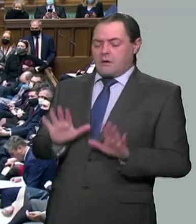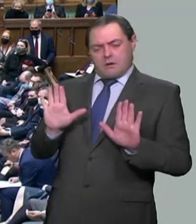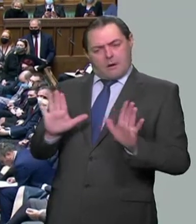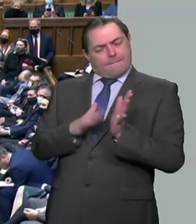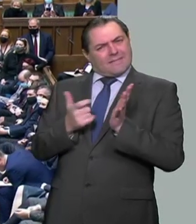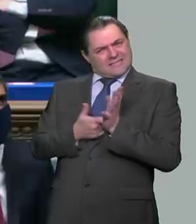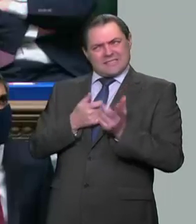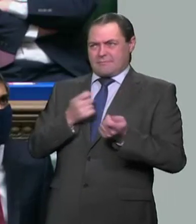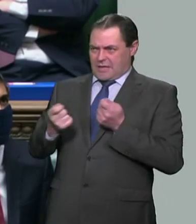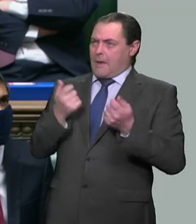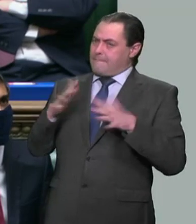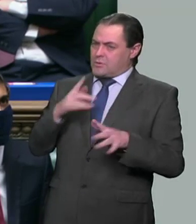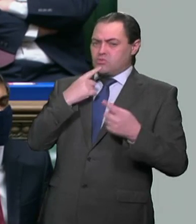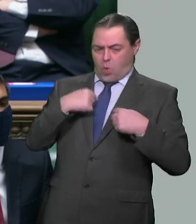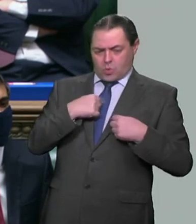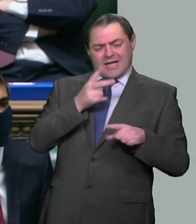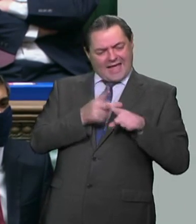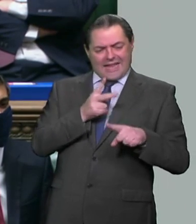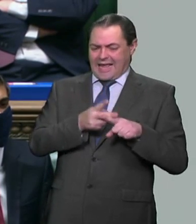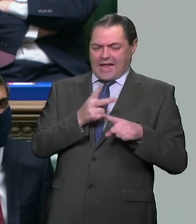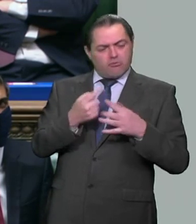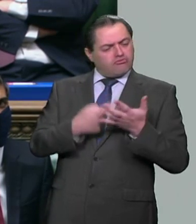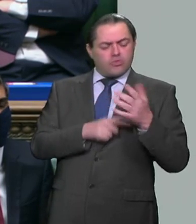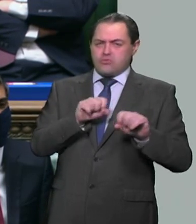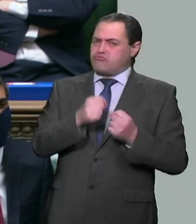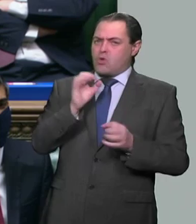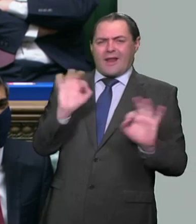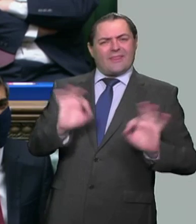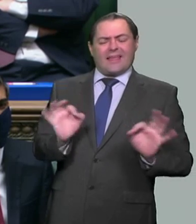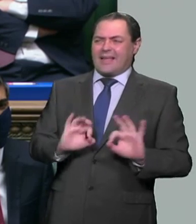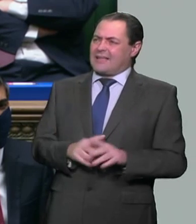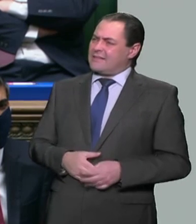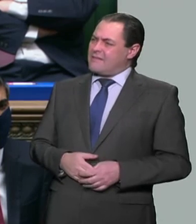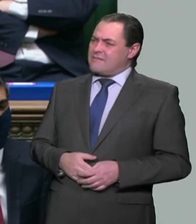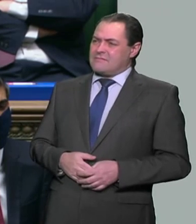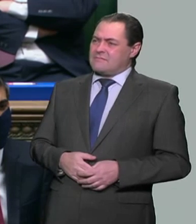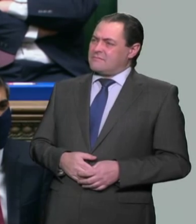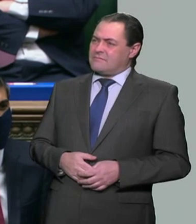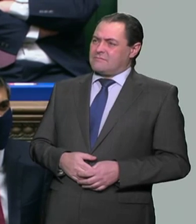Because I have been repeatedly assured that no rules were broken.